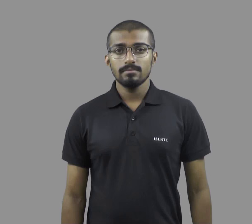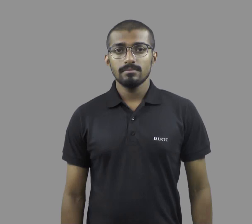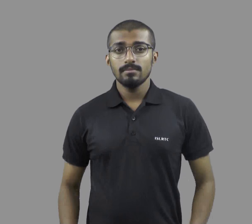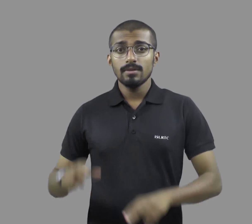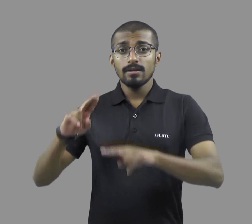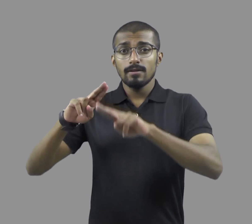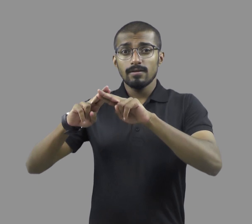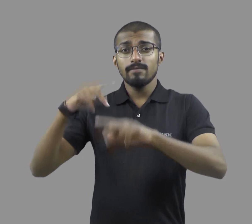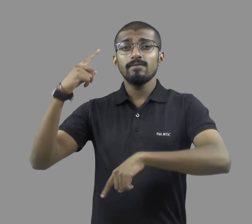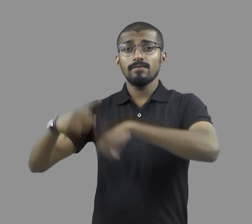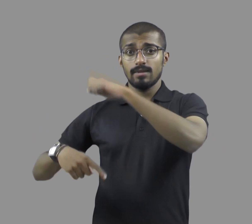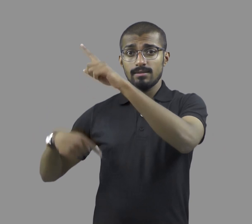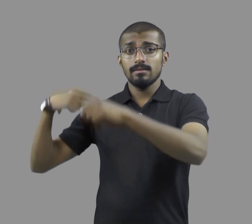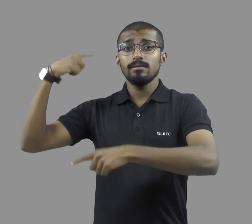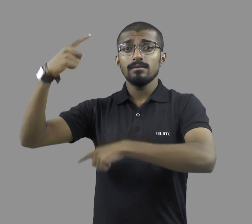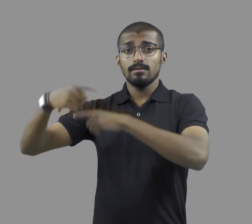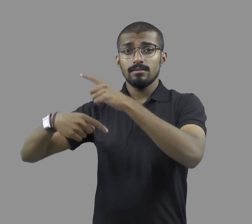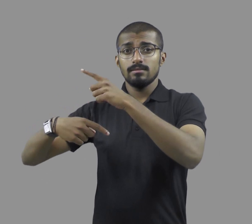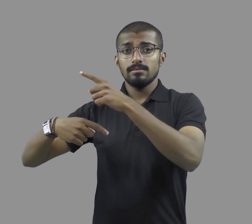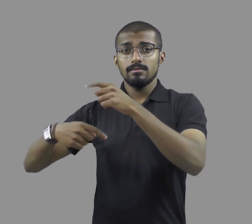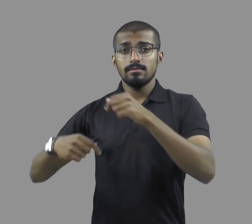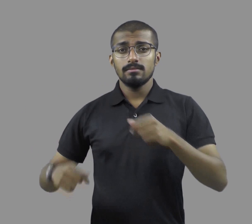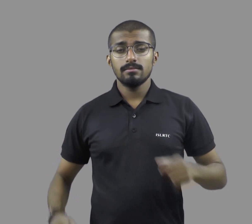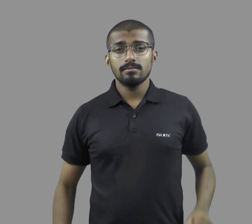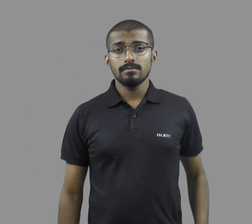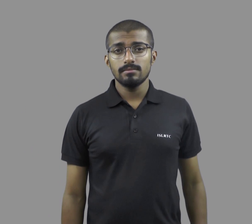Factory